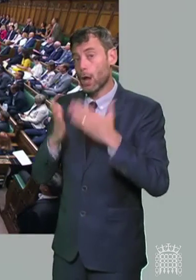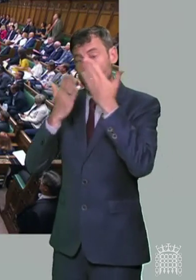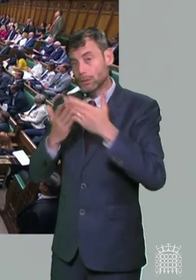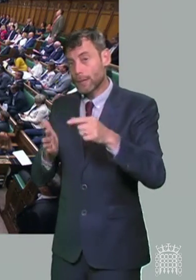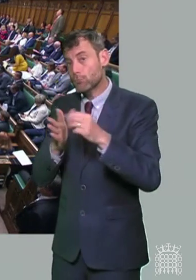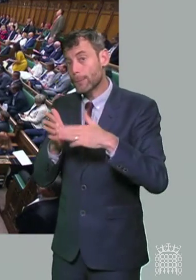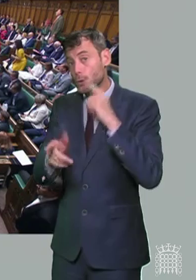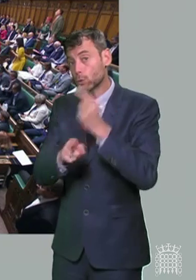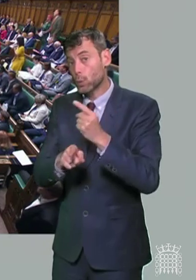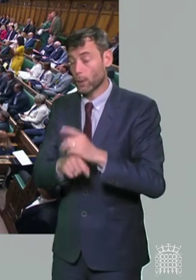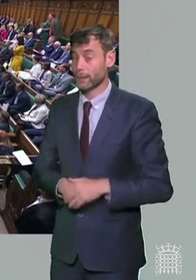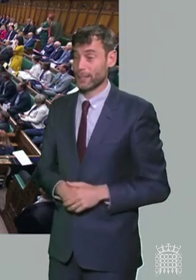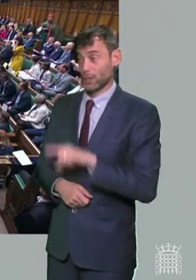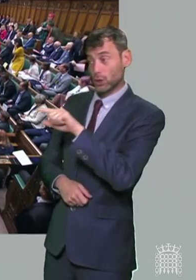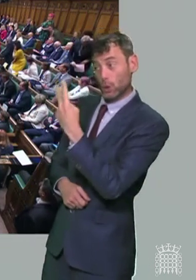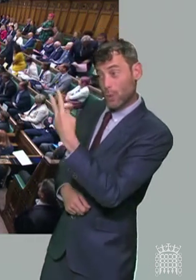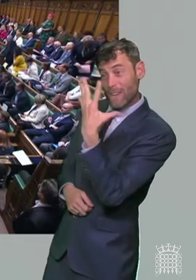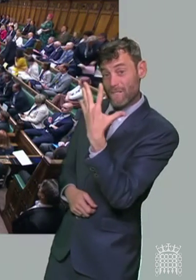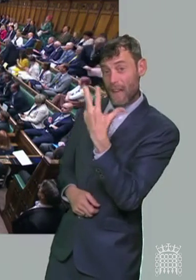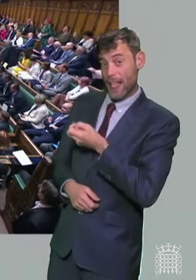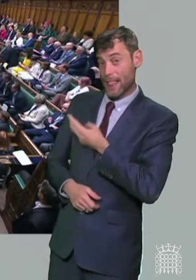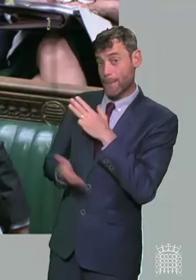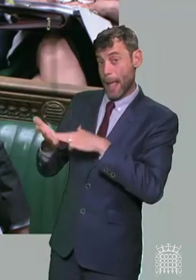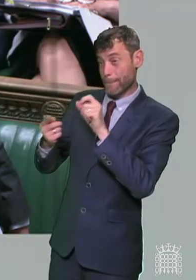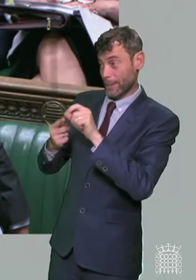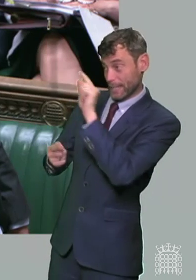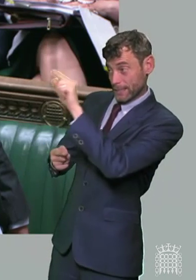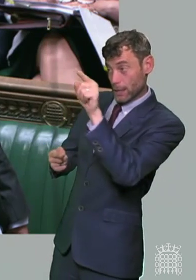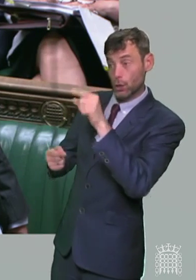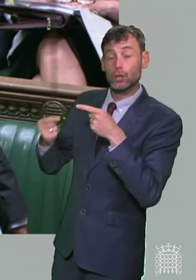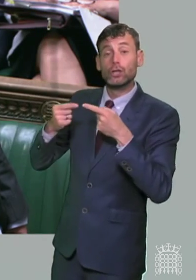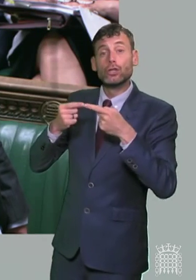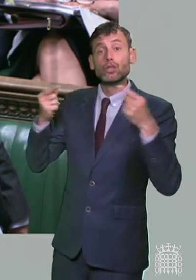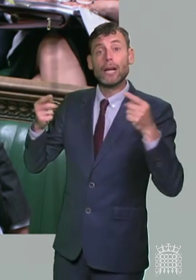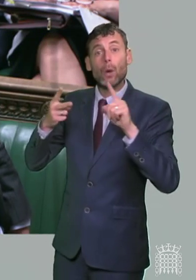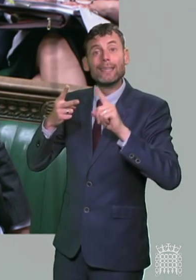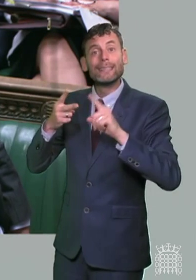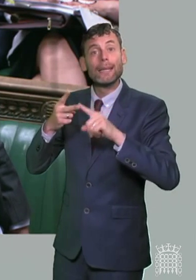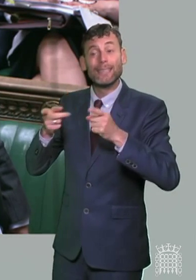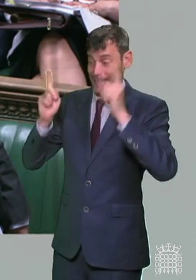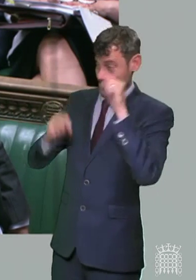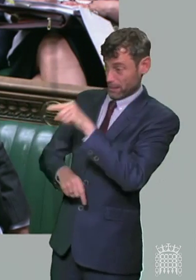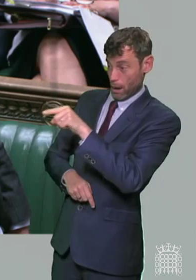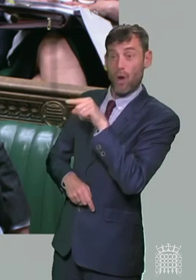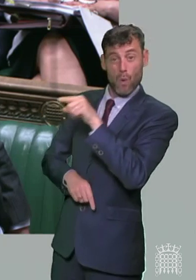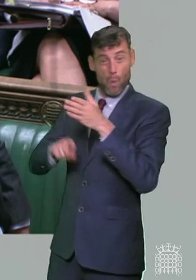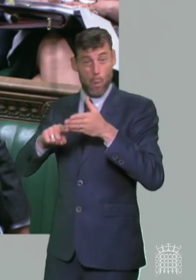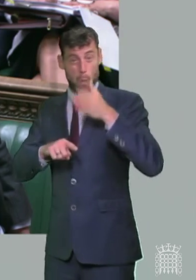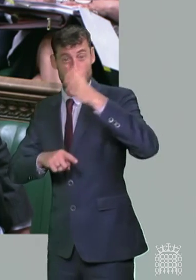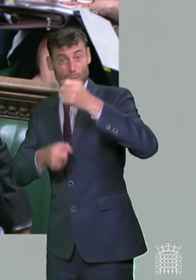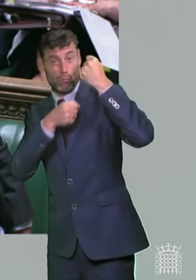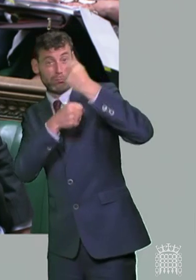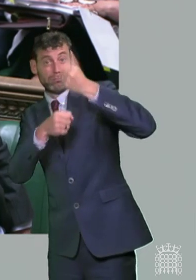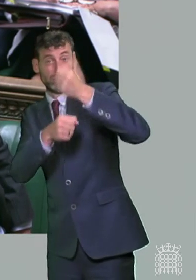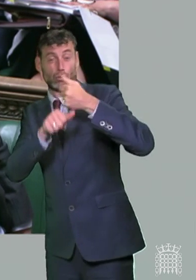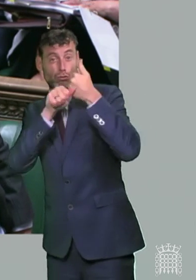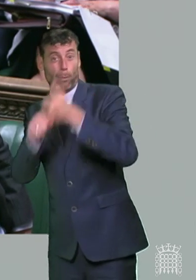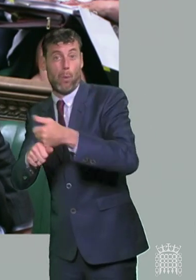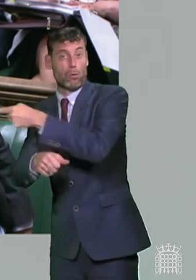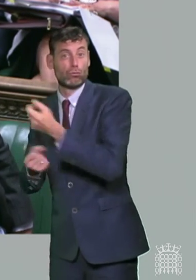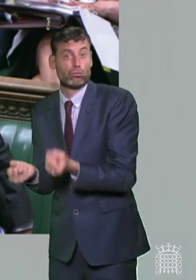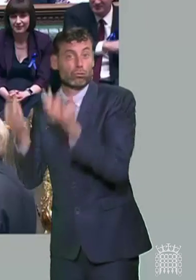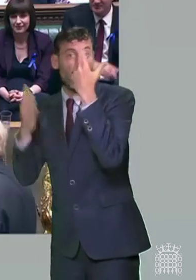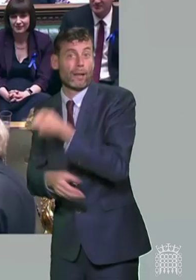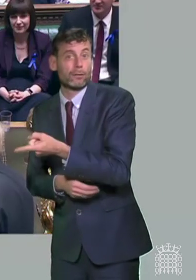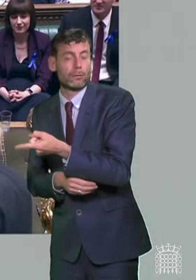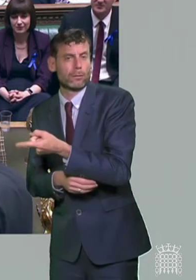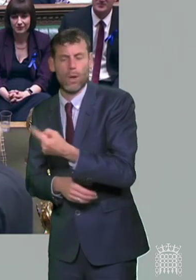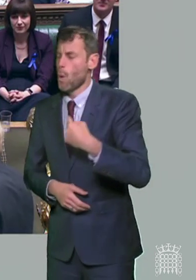There were 25 Labour MPs and the shadow deputy leader out on the picket line, backing the strikers, while we back the strivers.